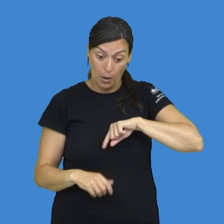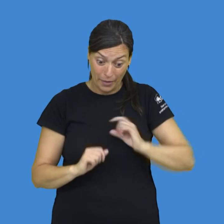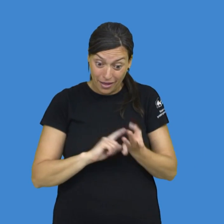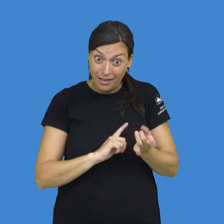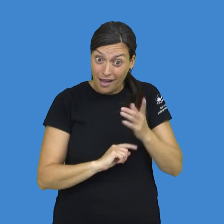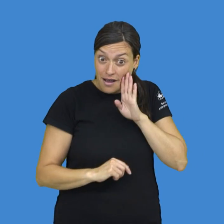crear